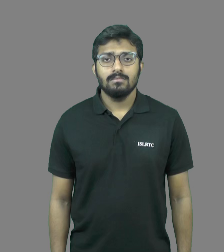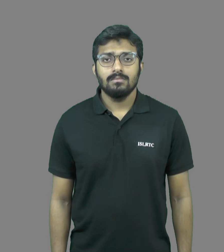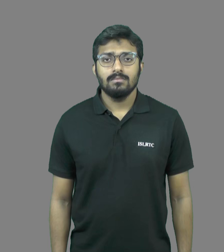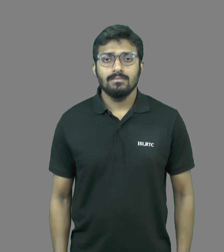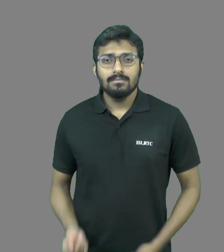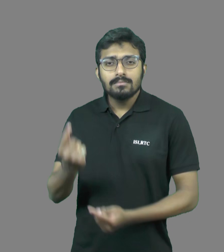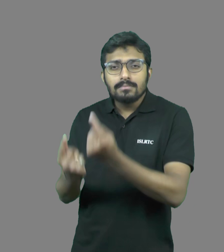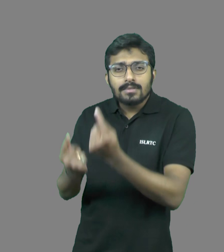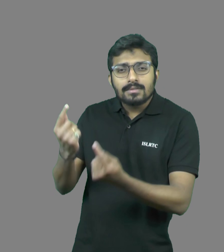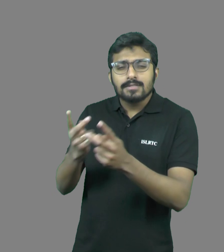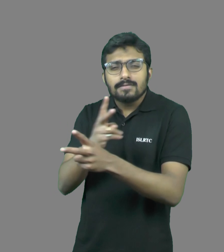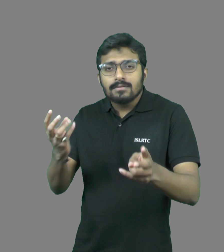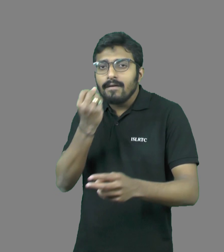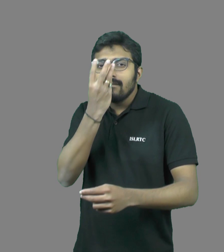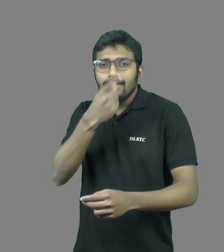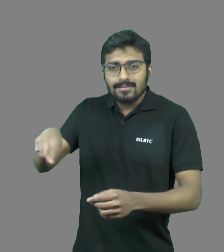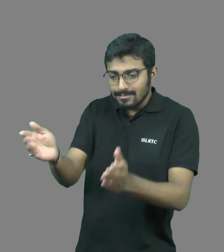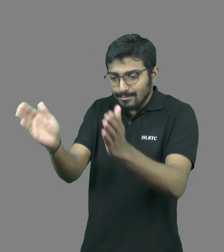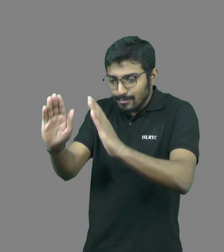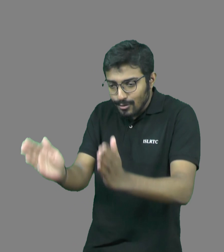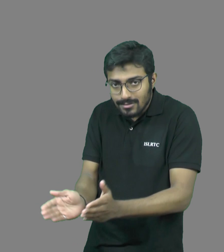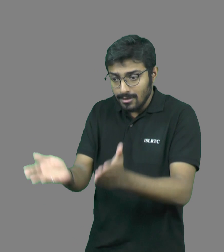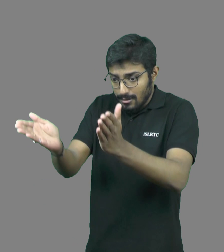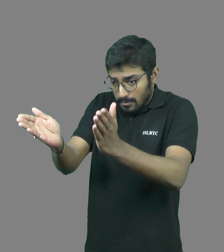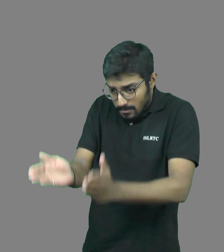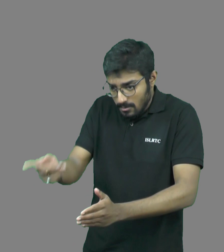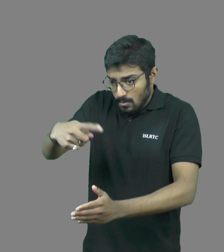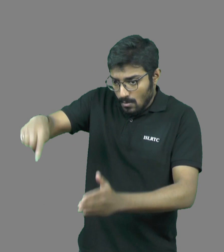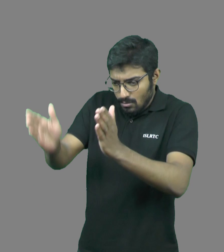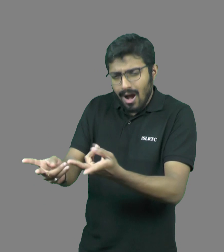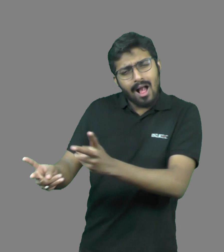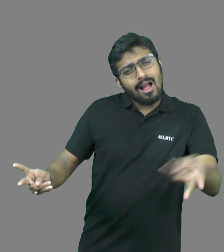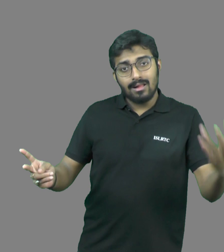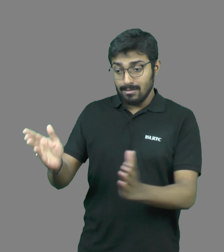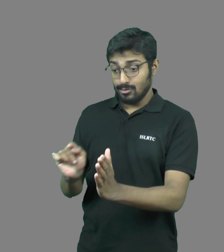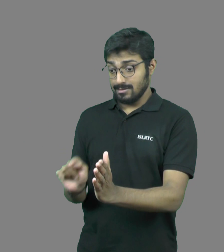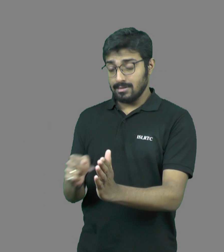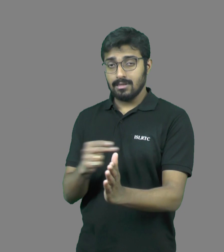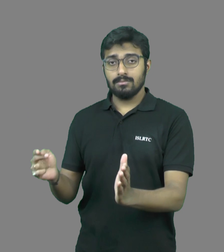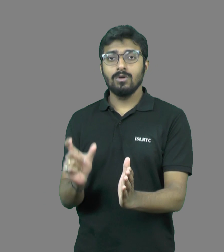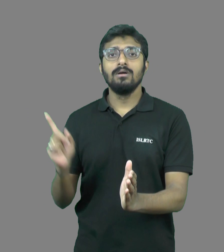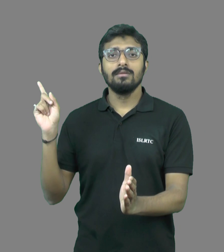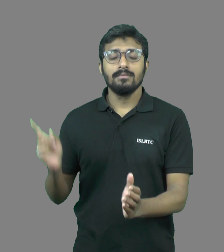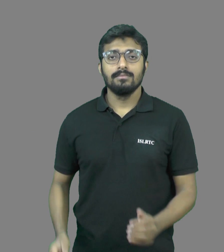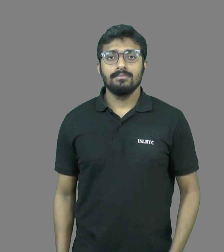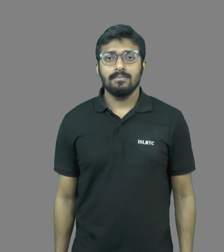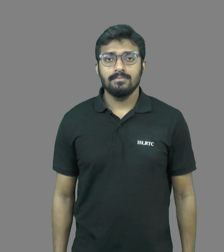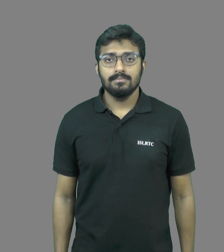Flowers For Pot